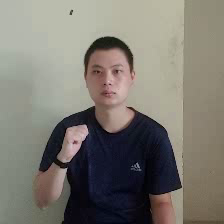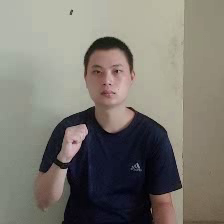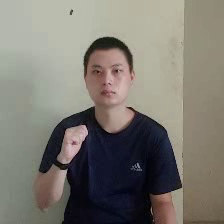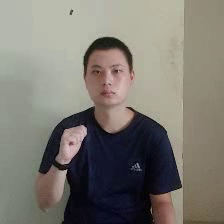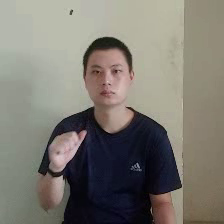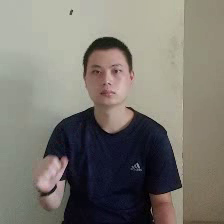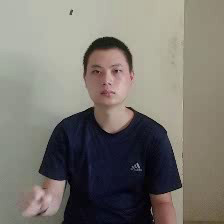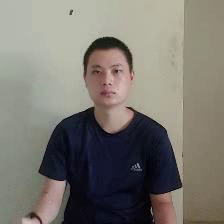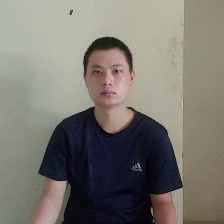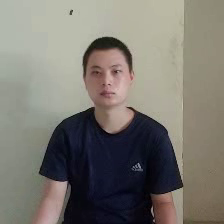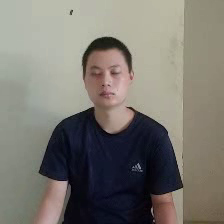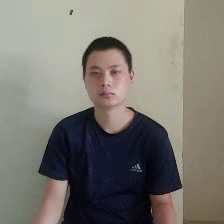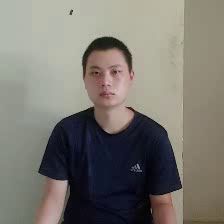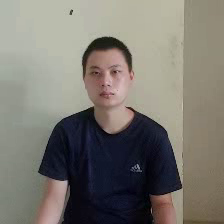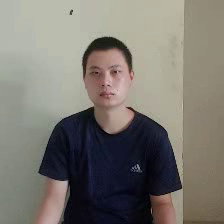Nghỉ ngơi